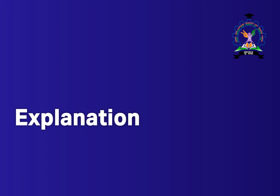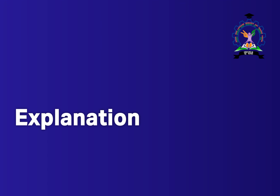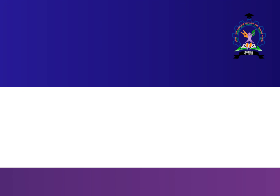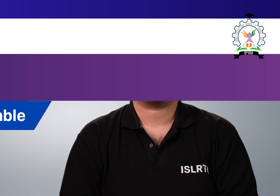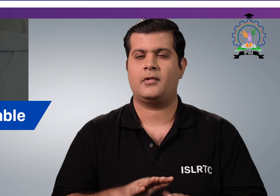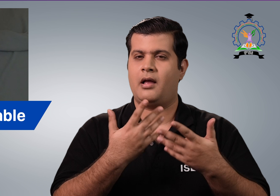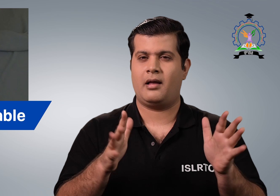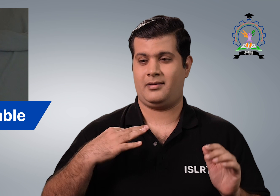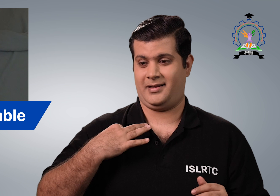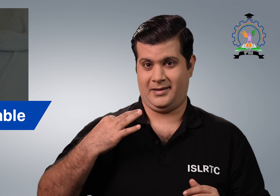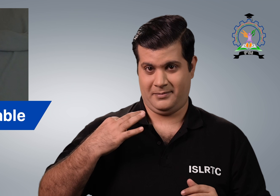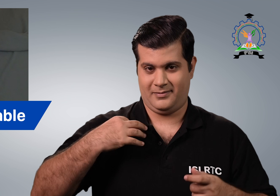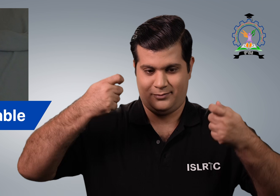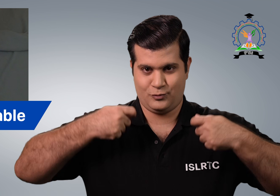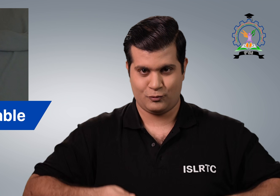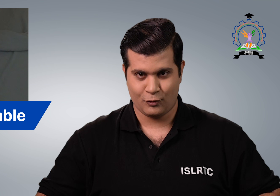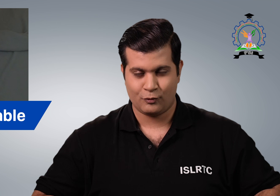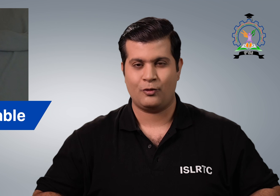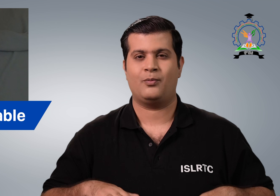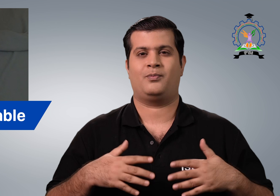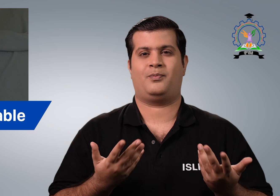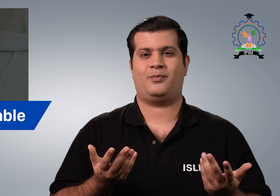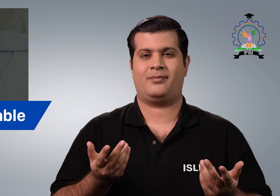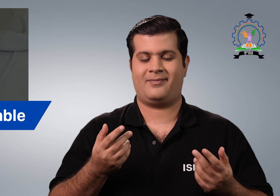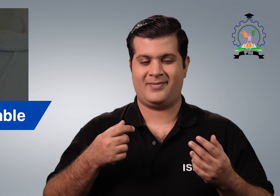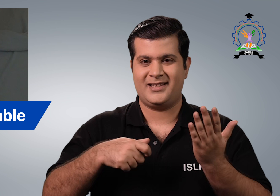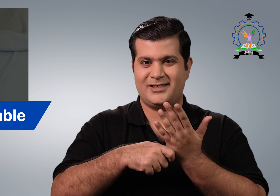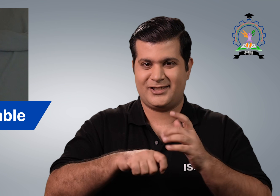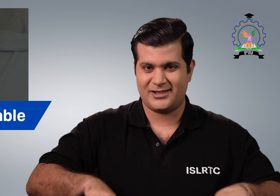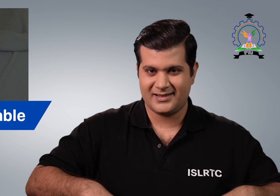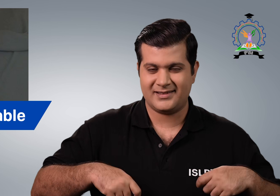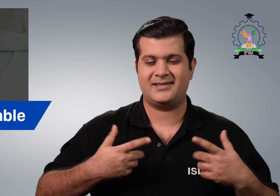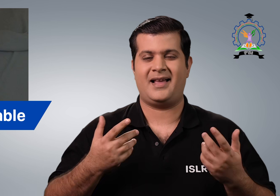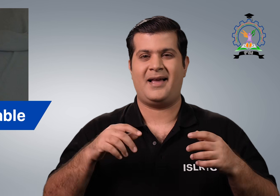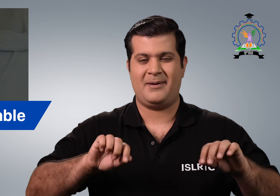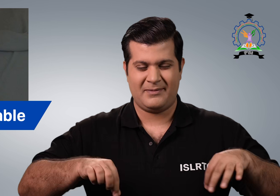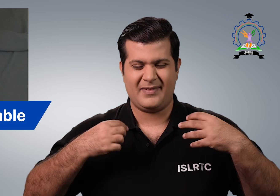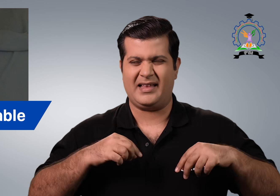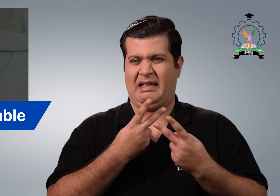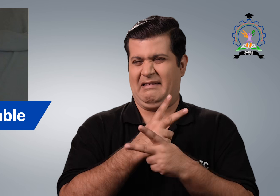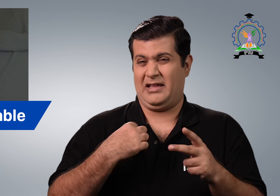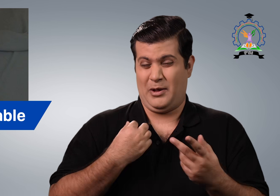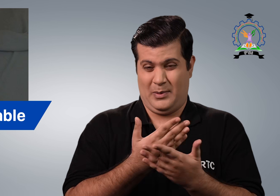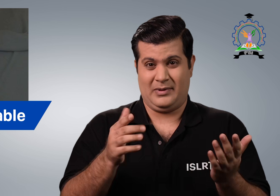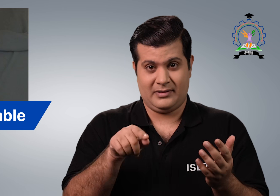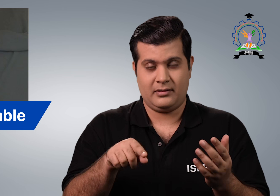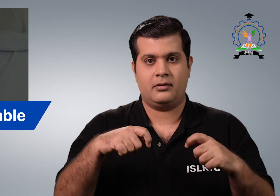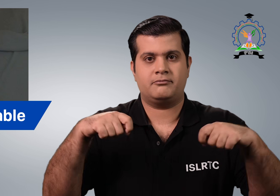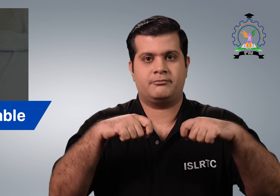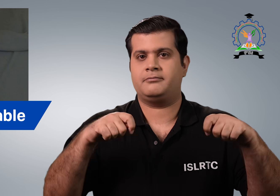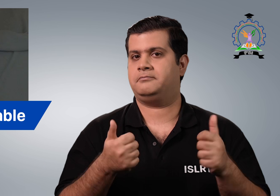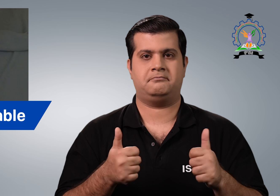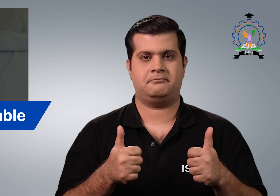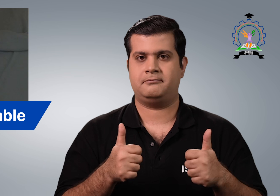Non-stretchable means certain fabric like denim that can not be stretched.